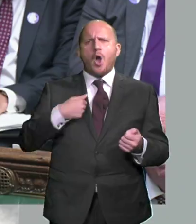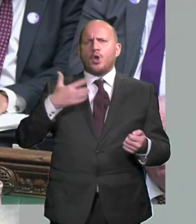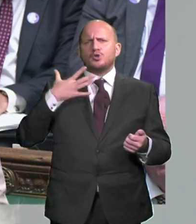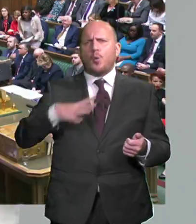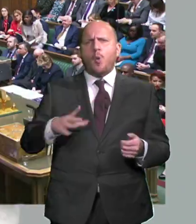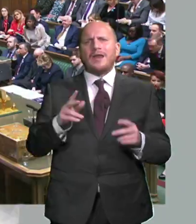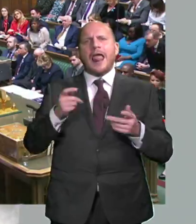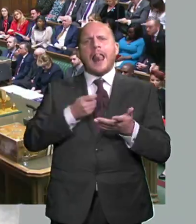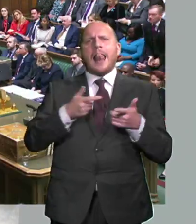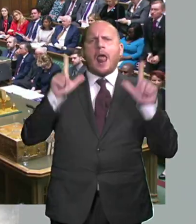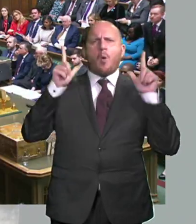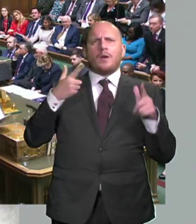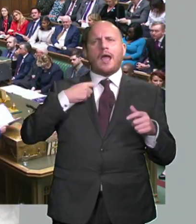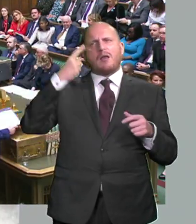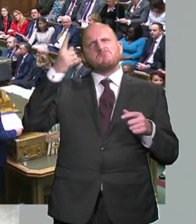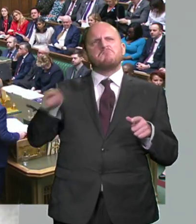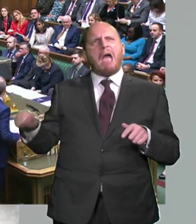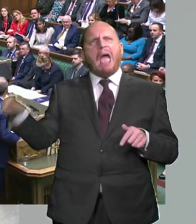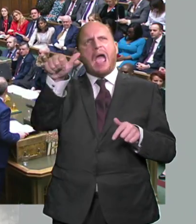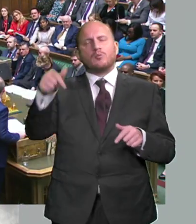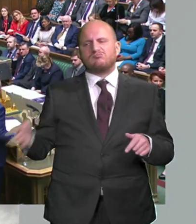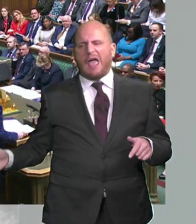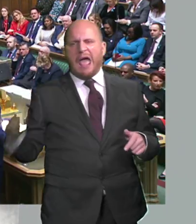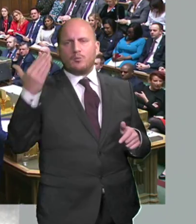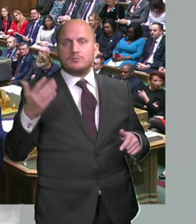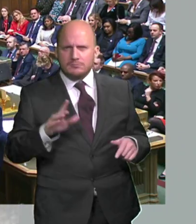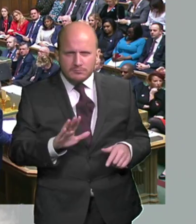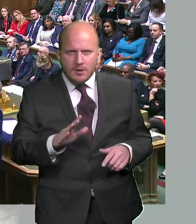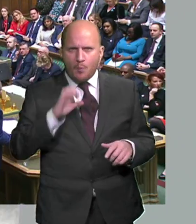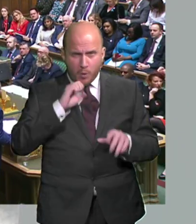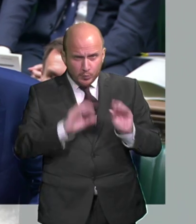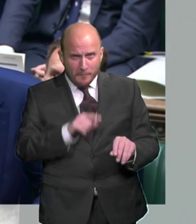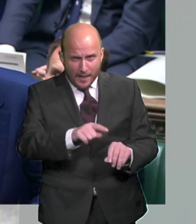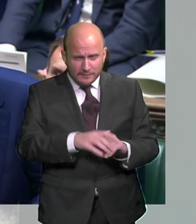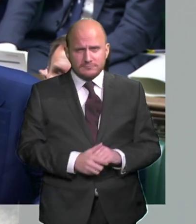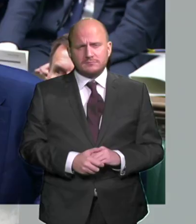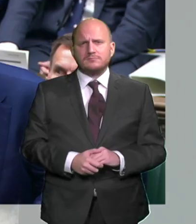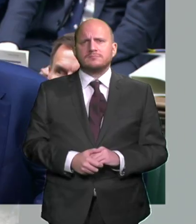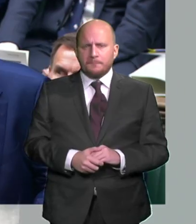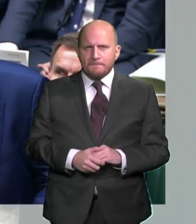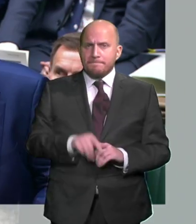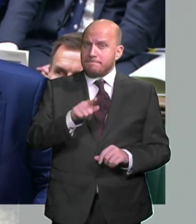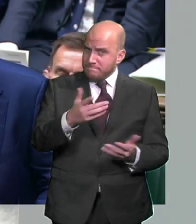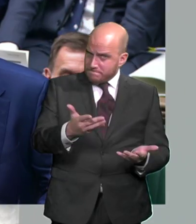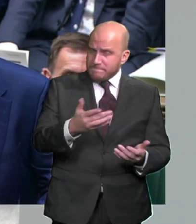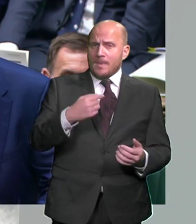My right honourable Friend the Secretary of State for Levelling Up, Housing and Communities is looking at all such matters.